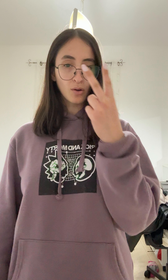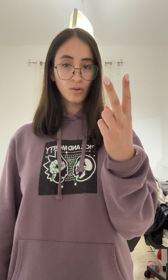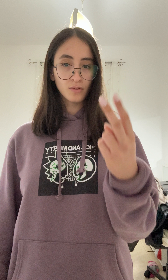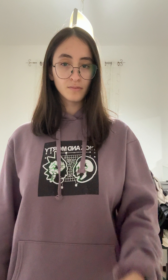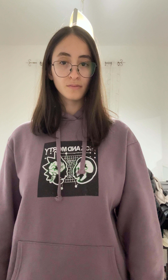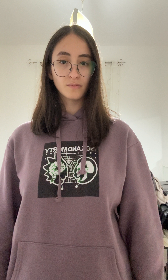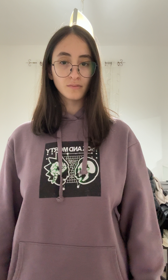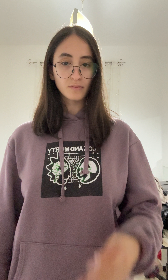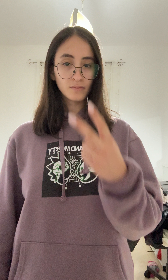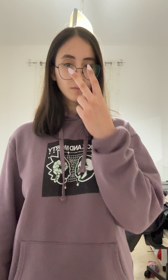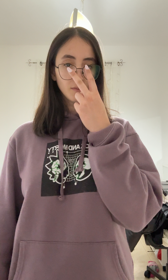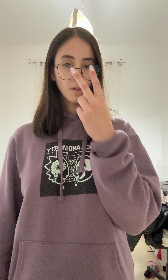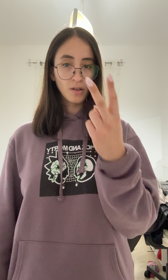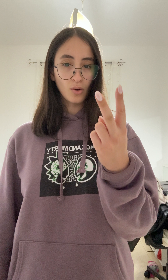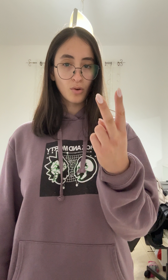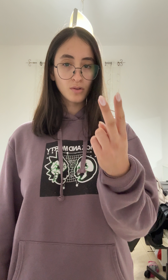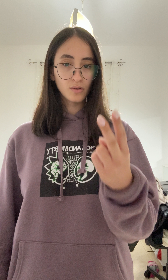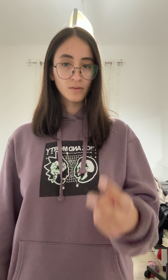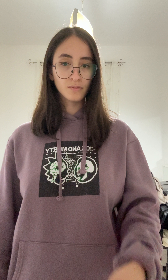לראות